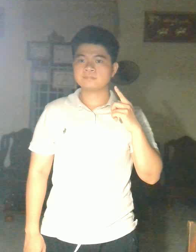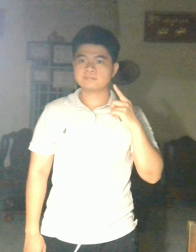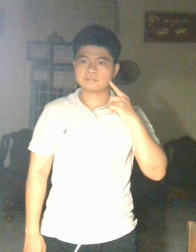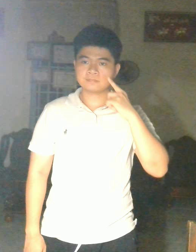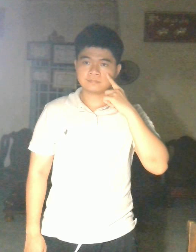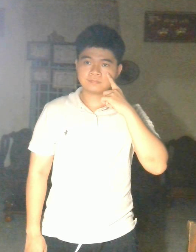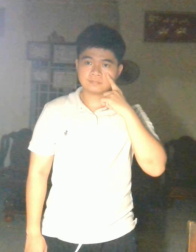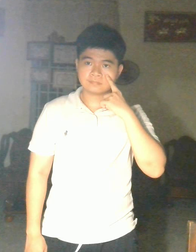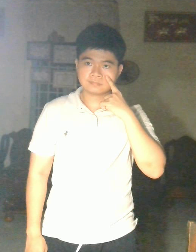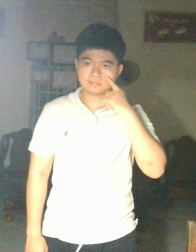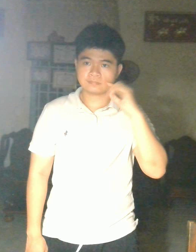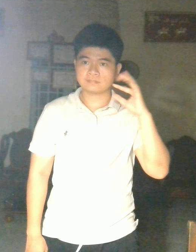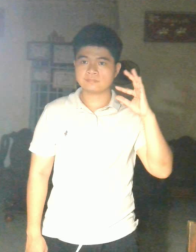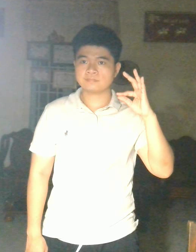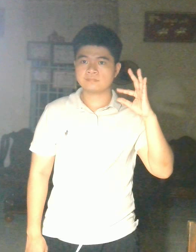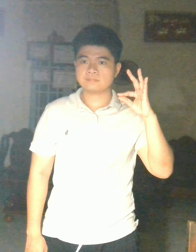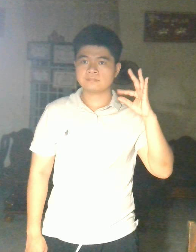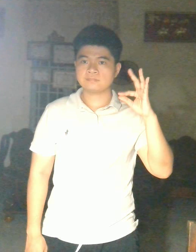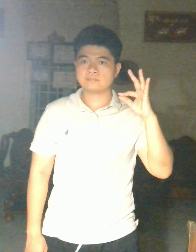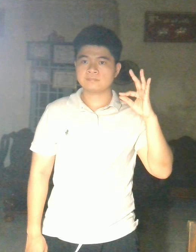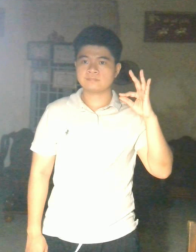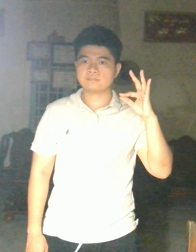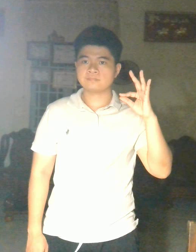lam quen